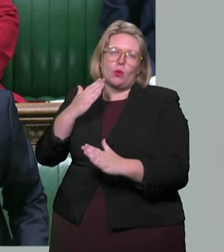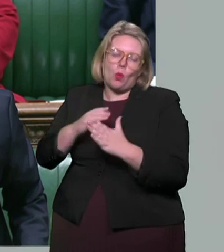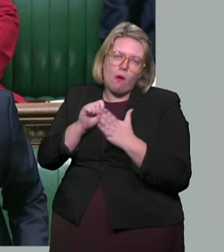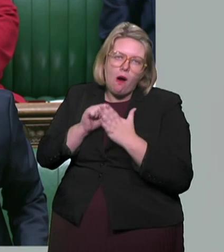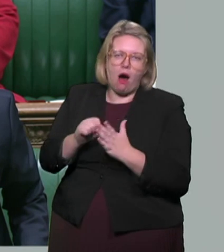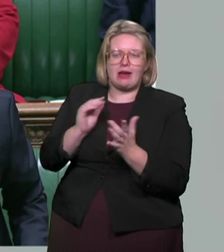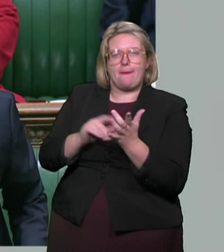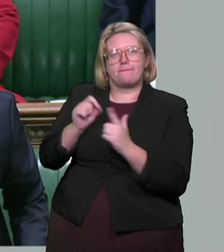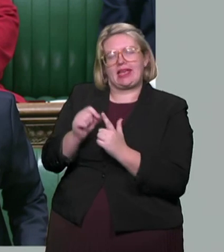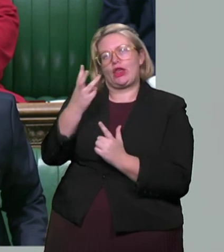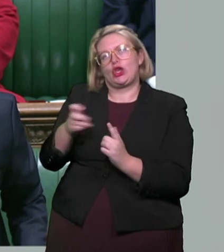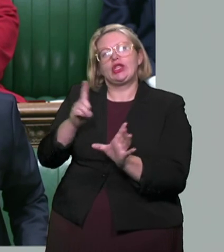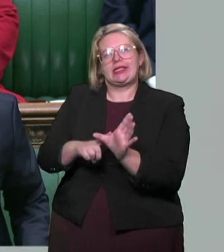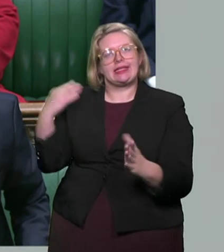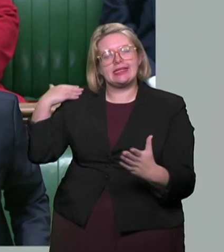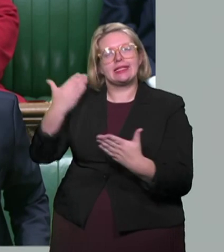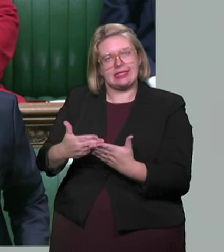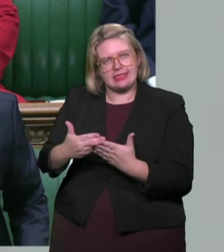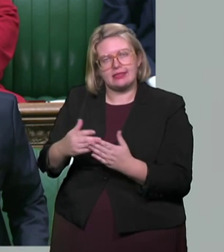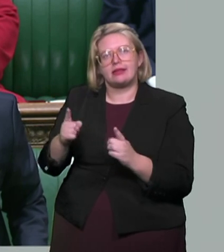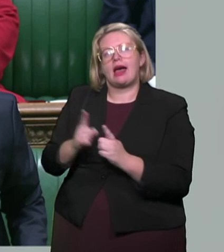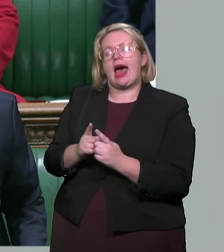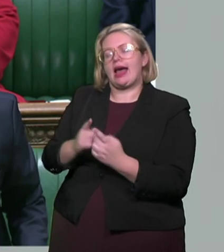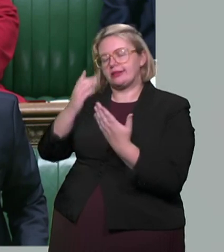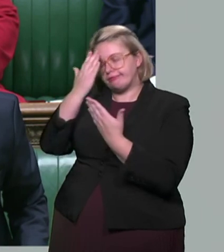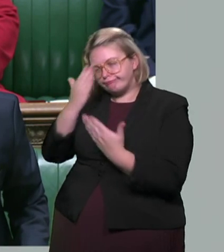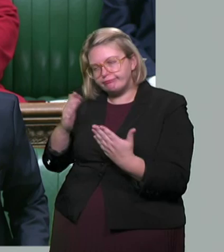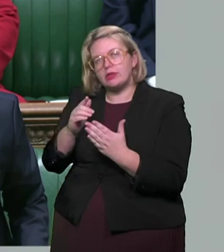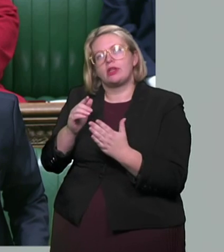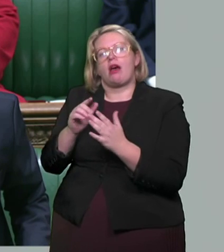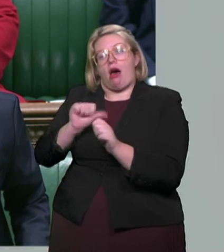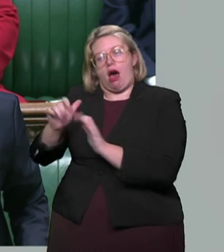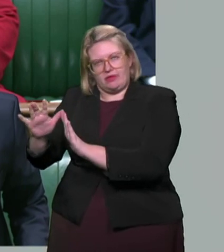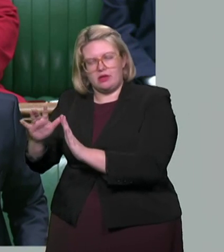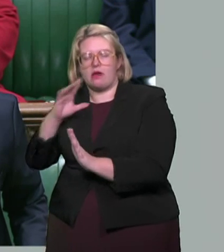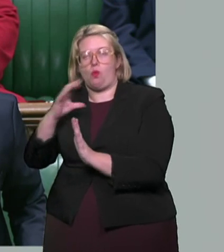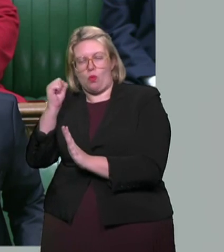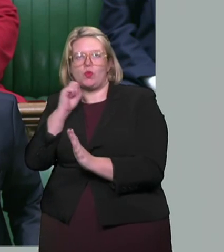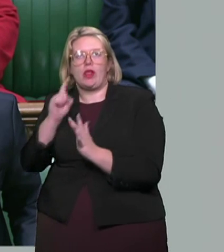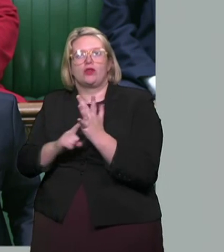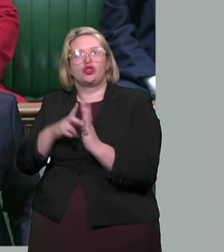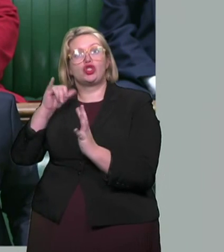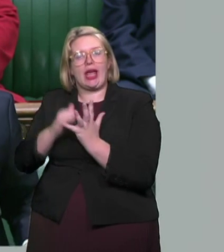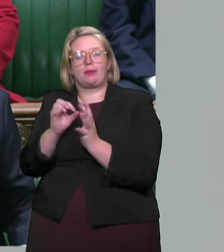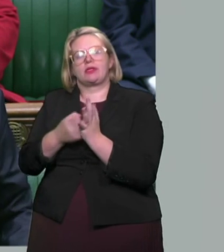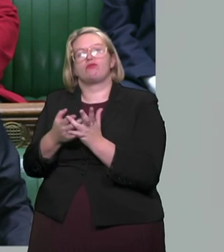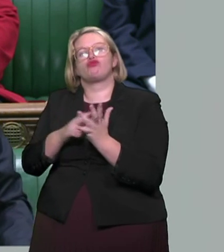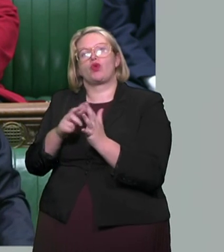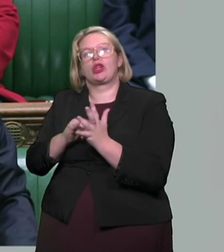I will pay my respects and tribute to James Brokenshire immediately after Prime Minister’s questions.